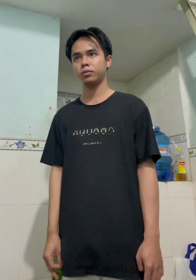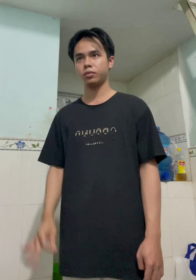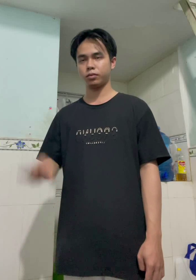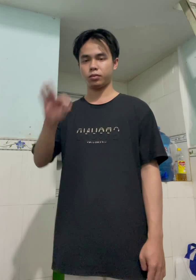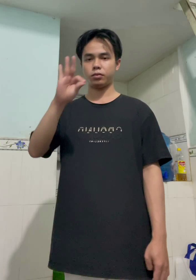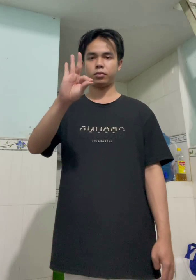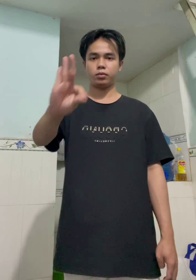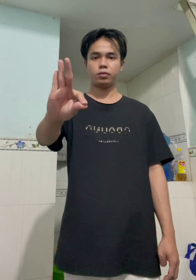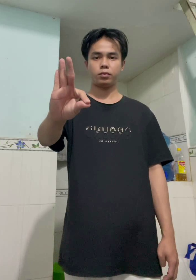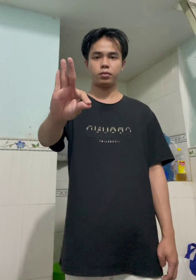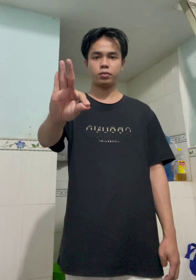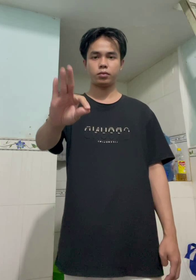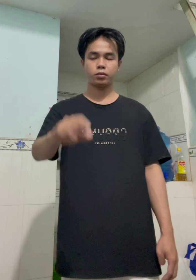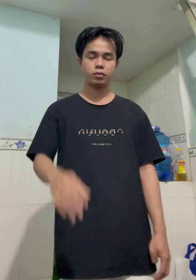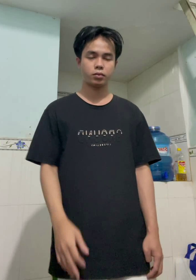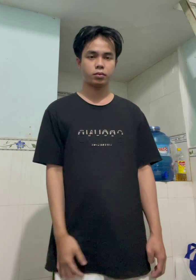t